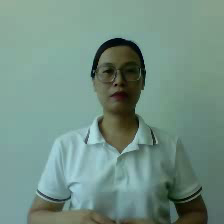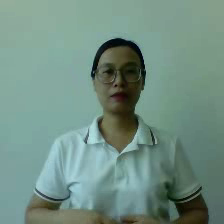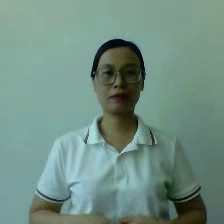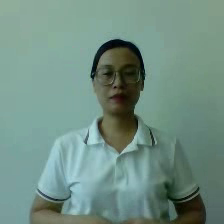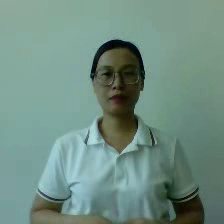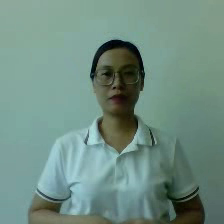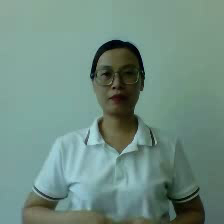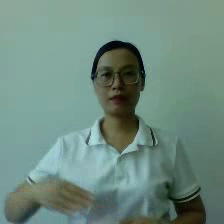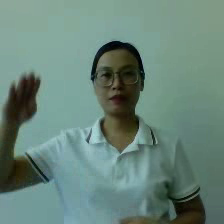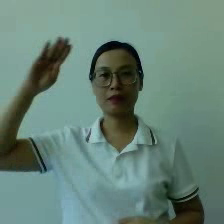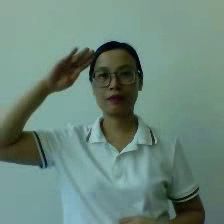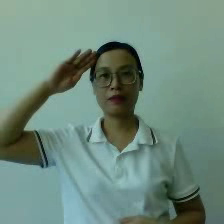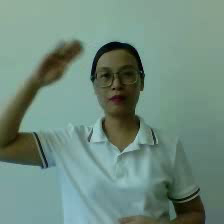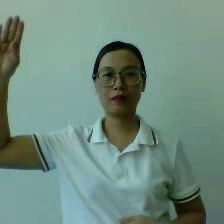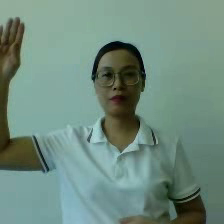Chậm lại